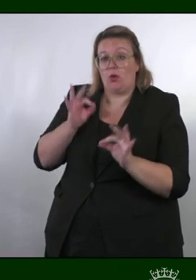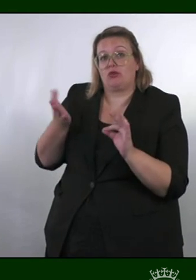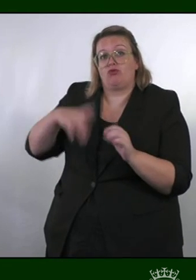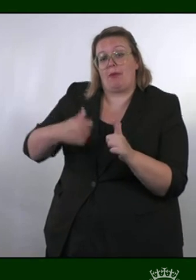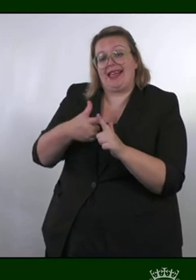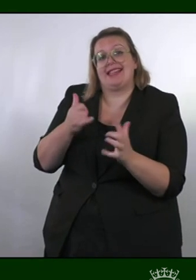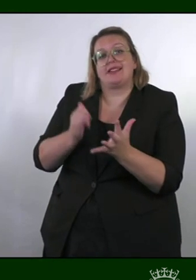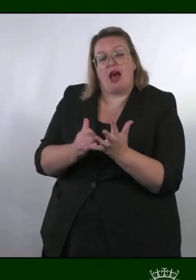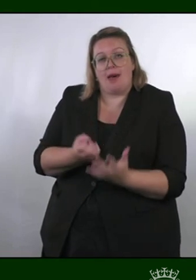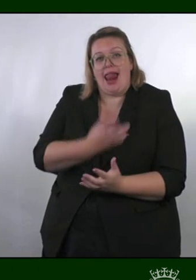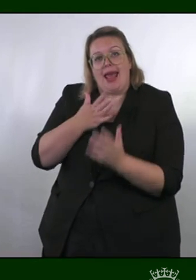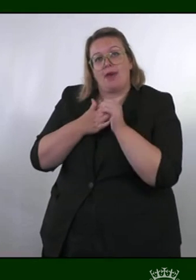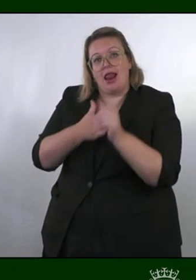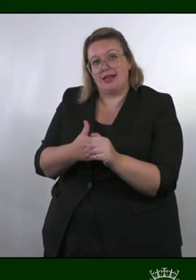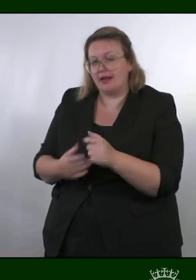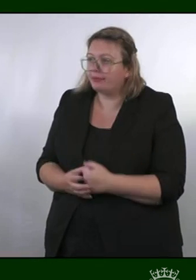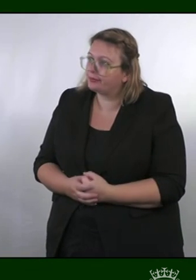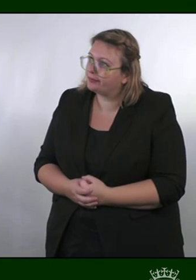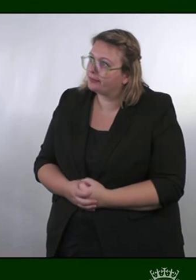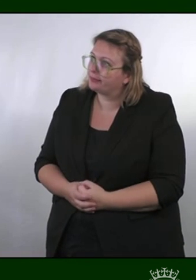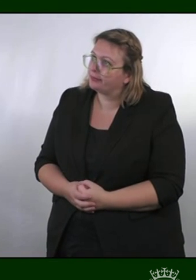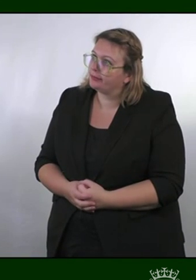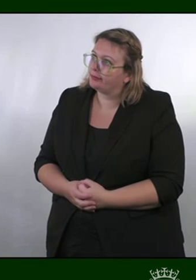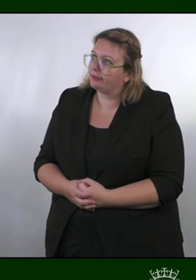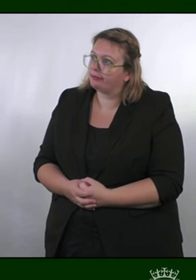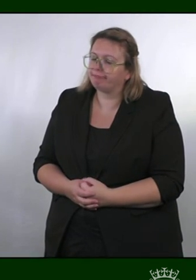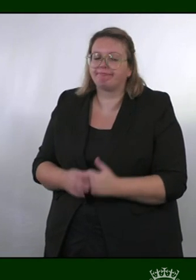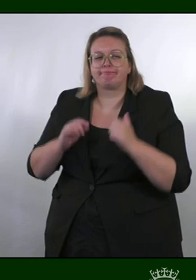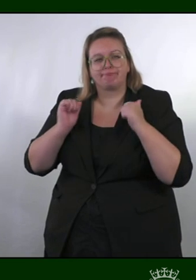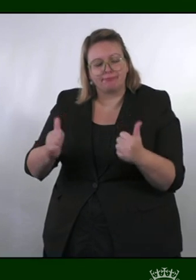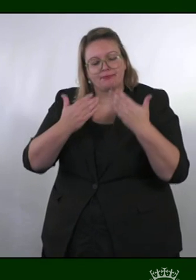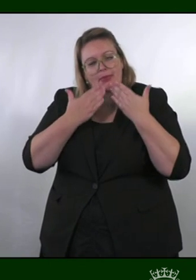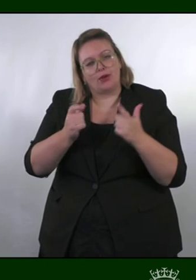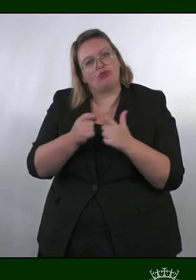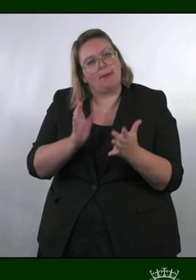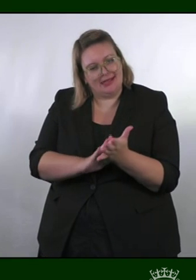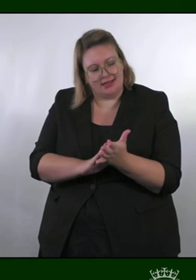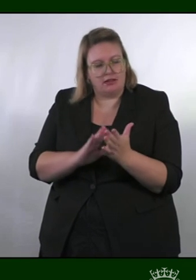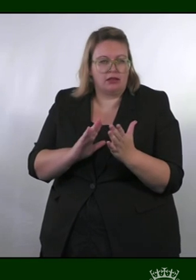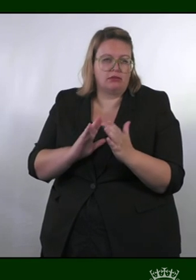I thank the Prime Minister for his remarks about my hon.